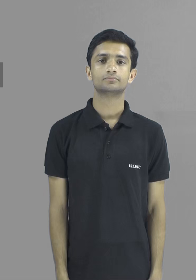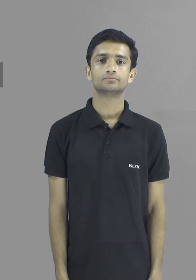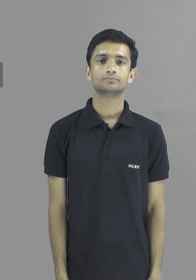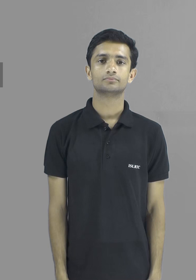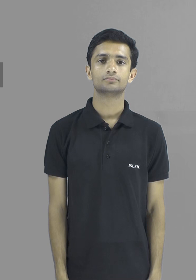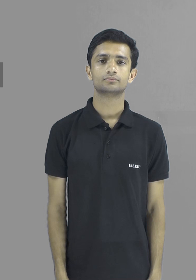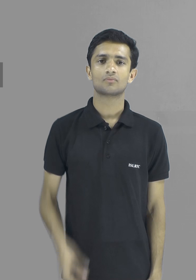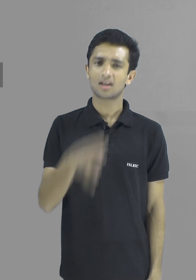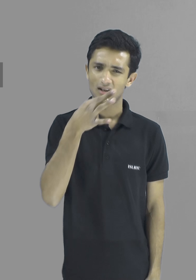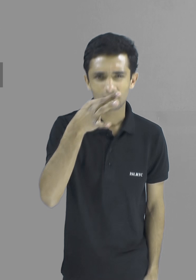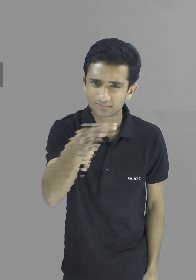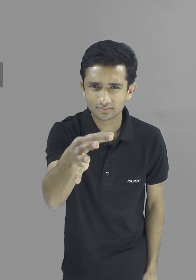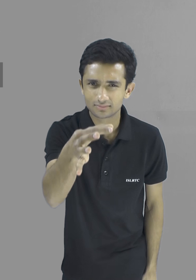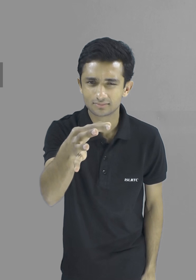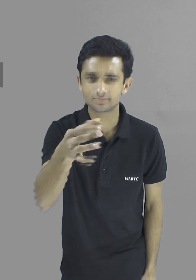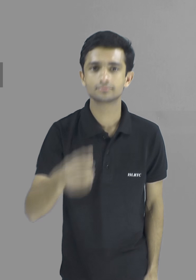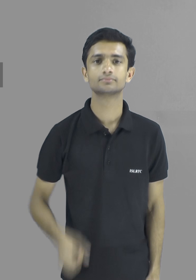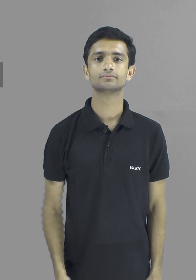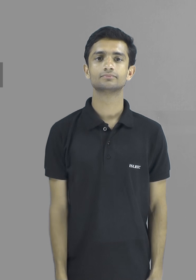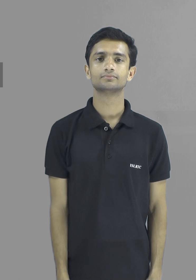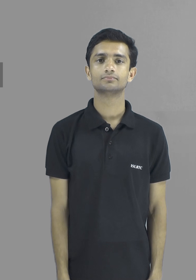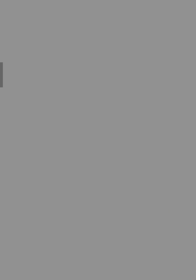Request